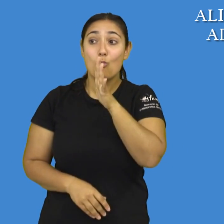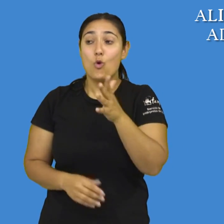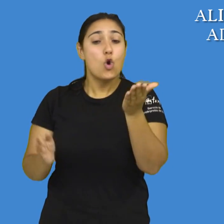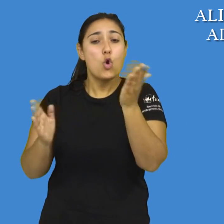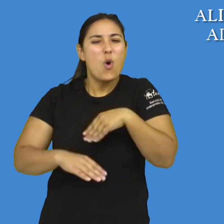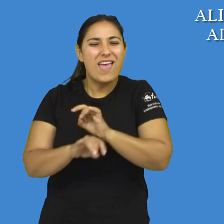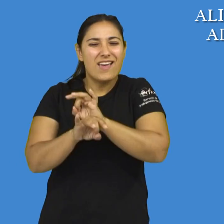haber no